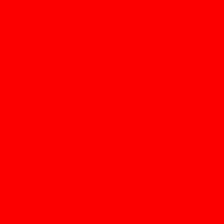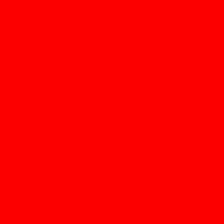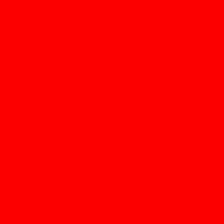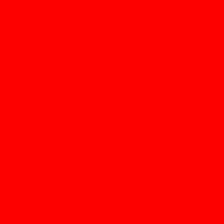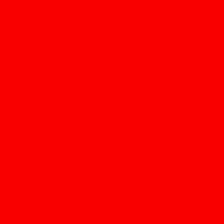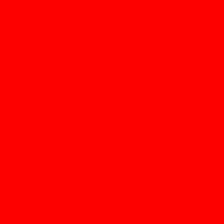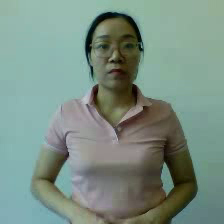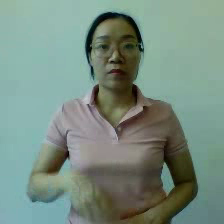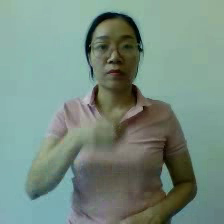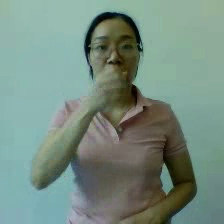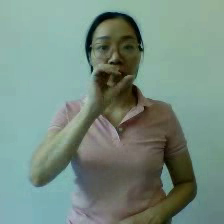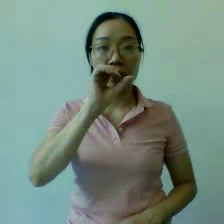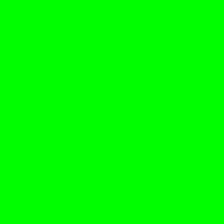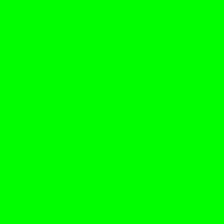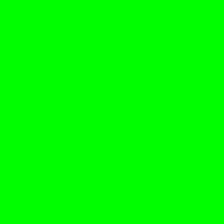Uống